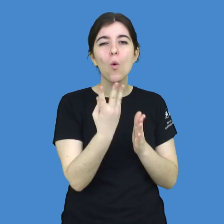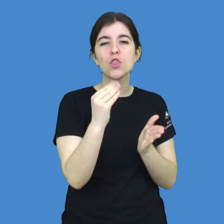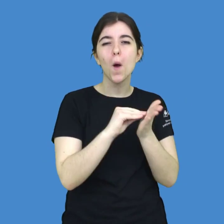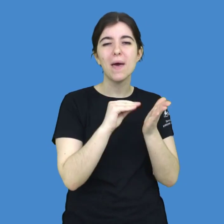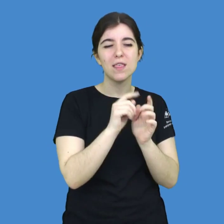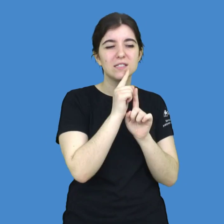vez